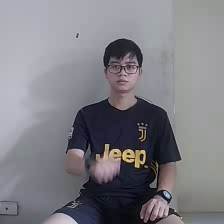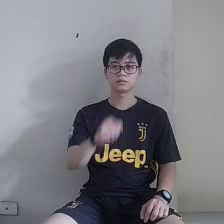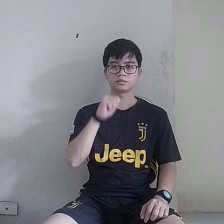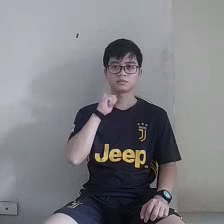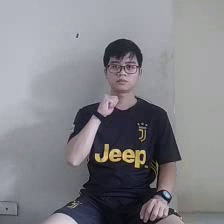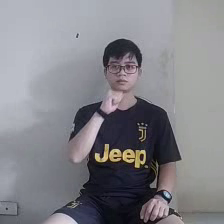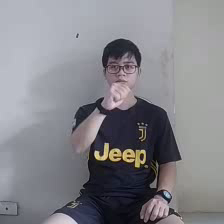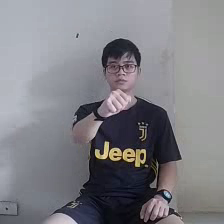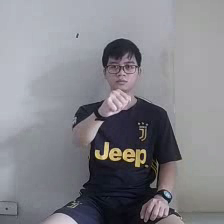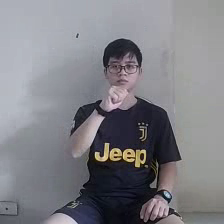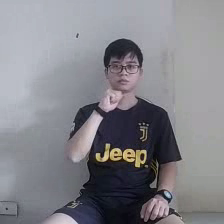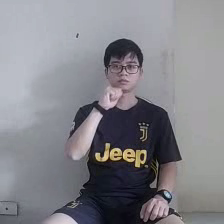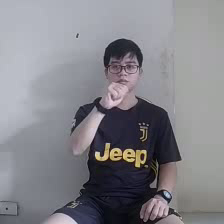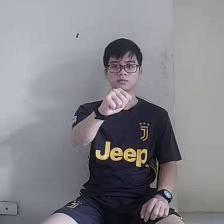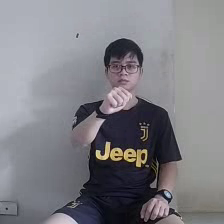Phỏng vấn